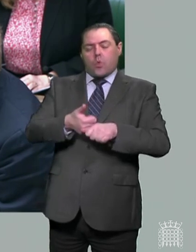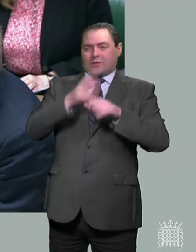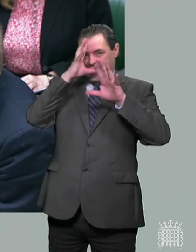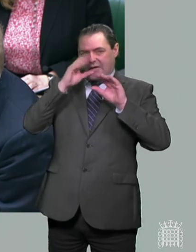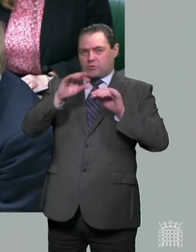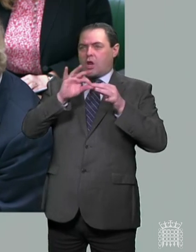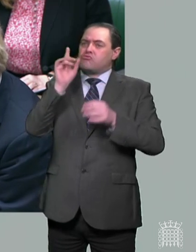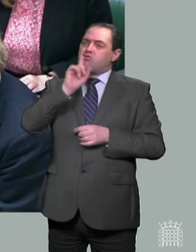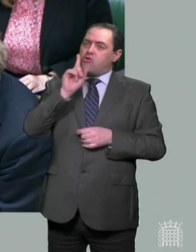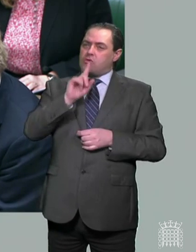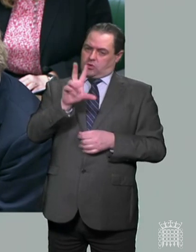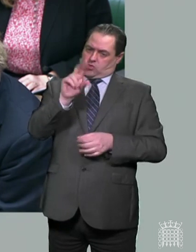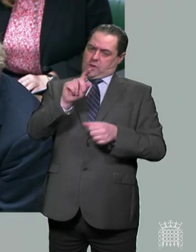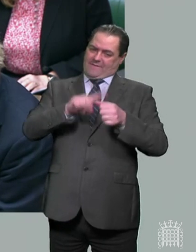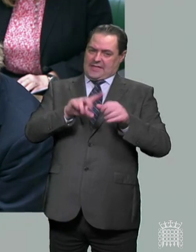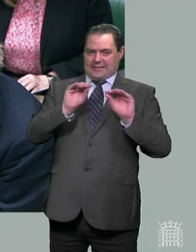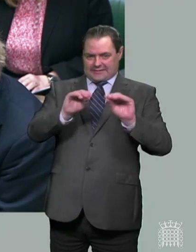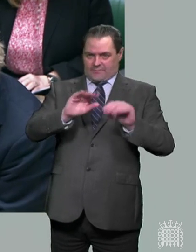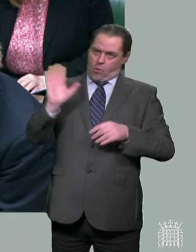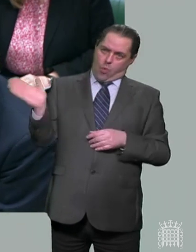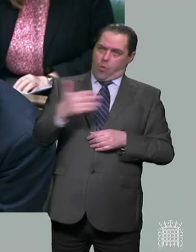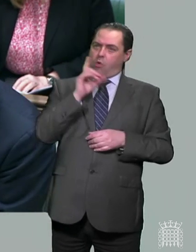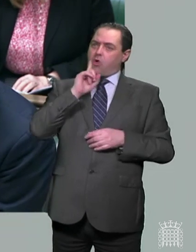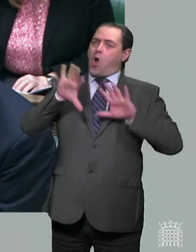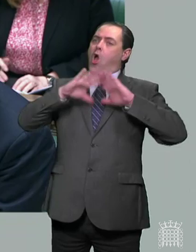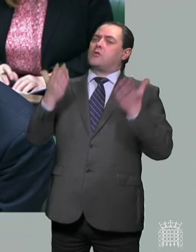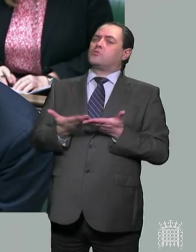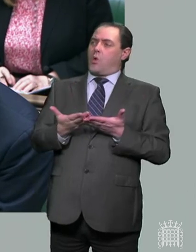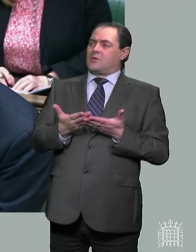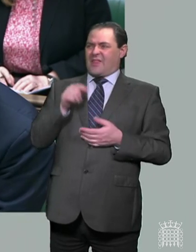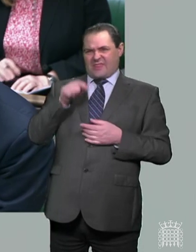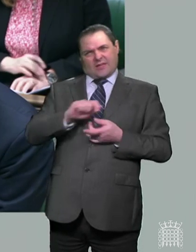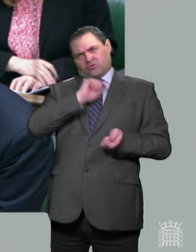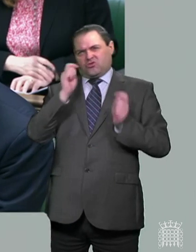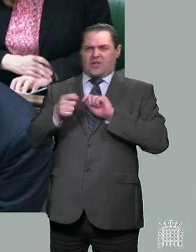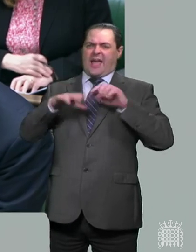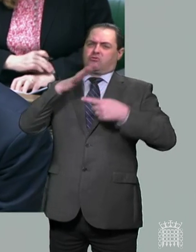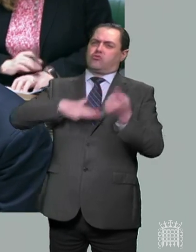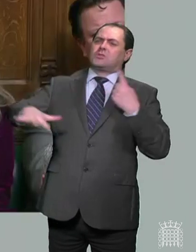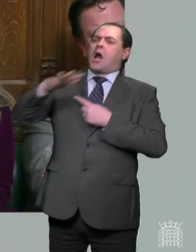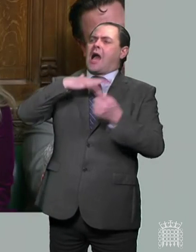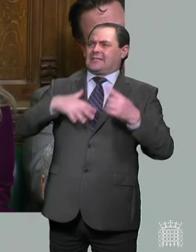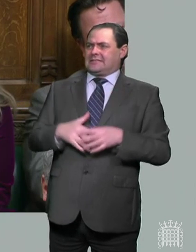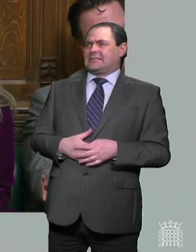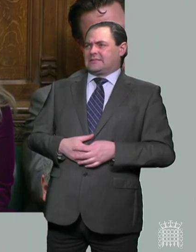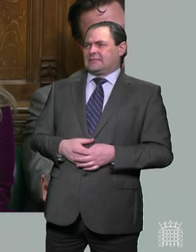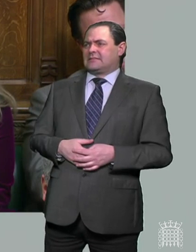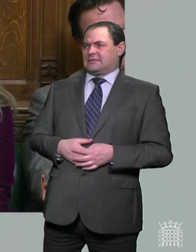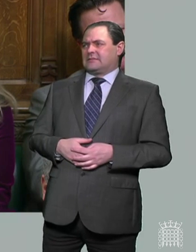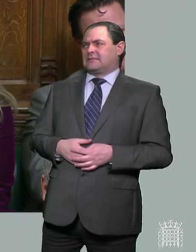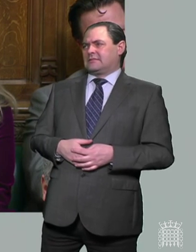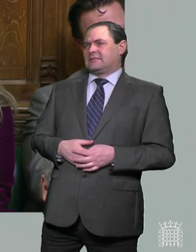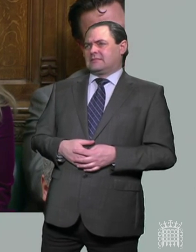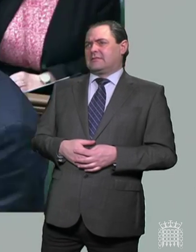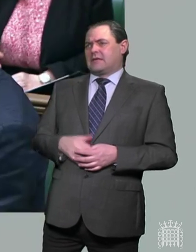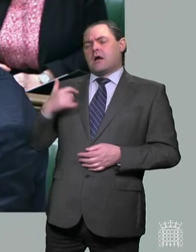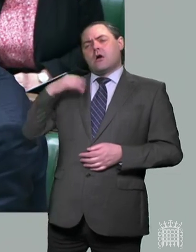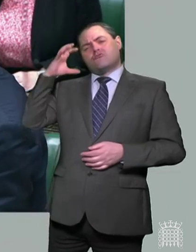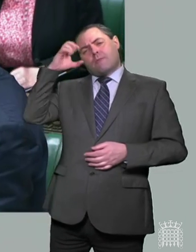Twelve years of quality education for every girl in the world is probably the single most transformative thing we can do to improve the world.